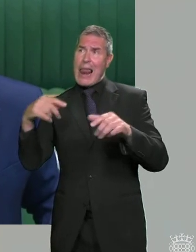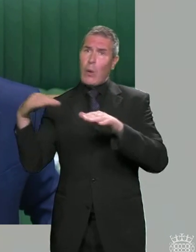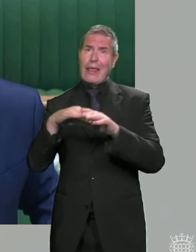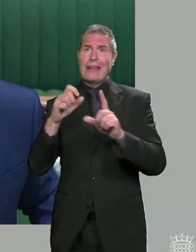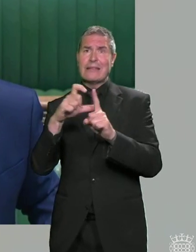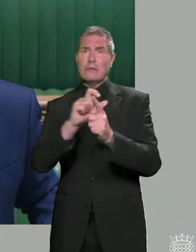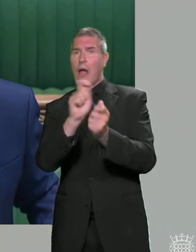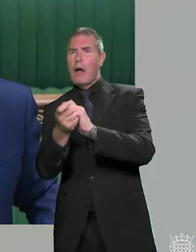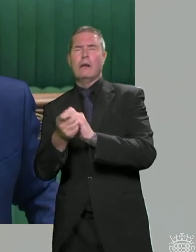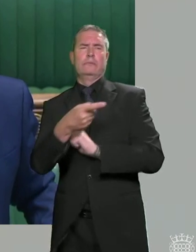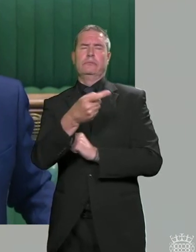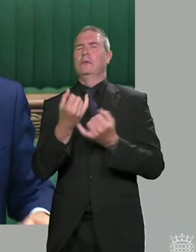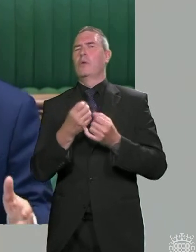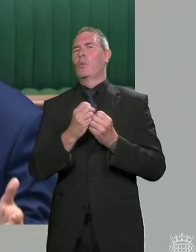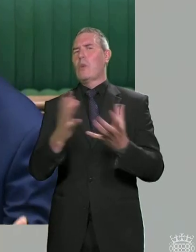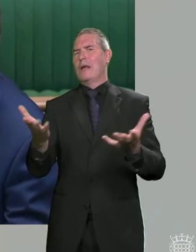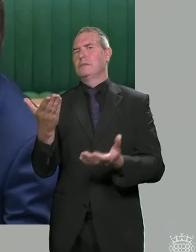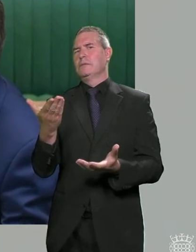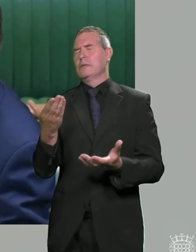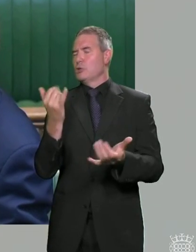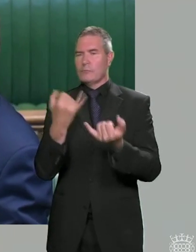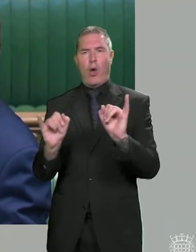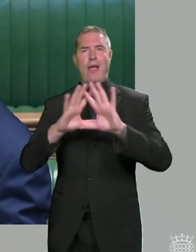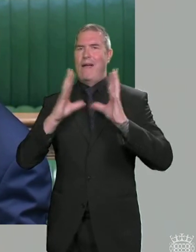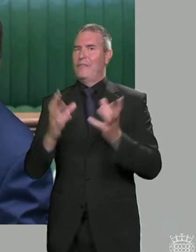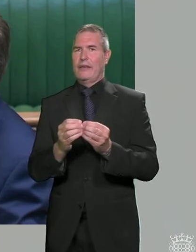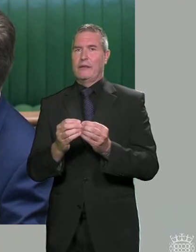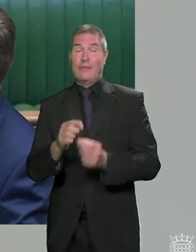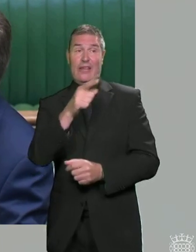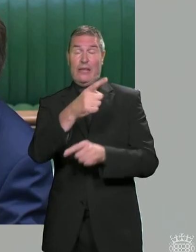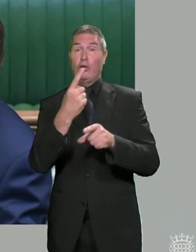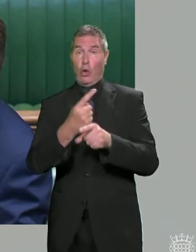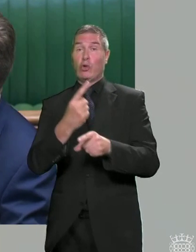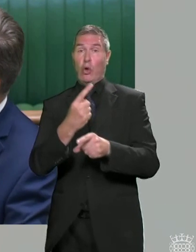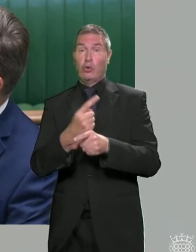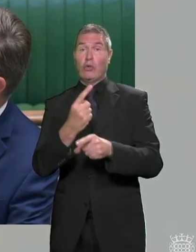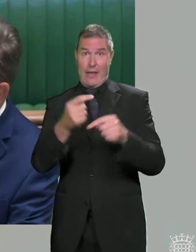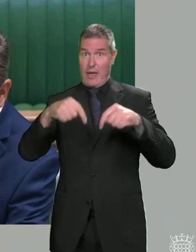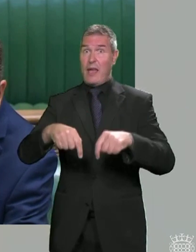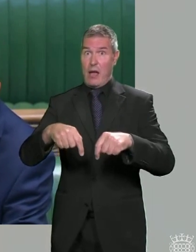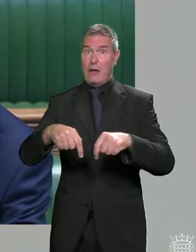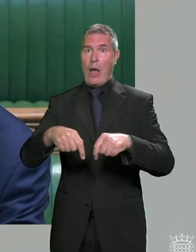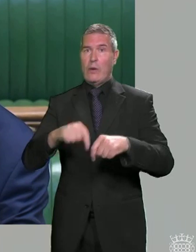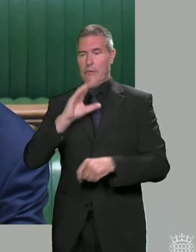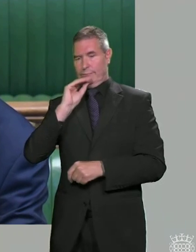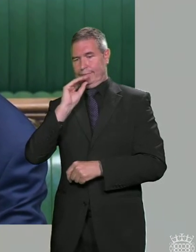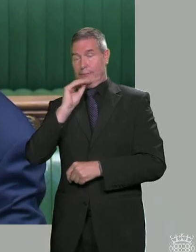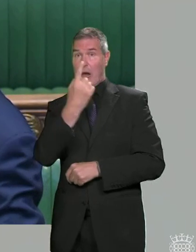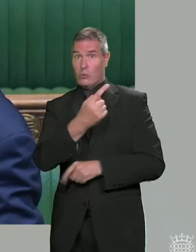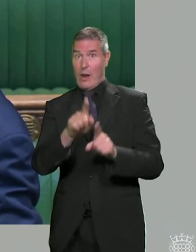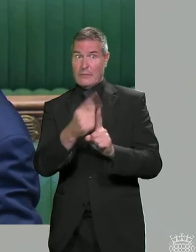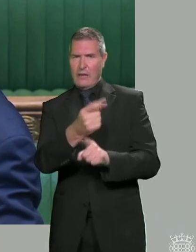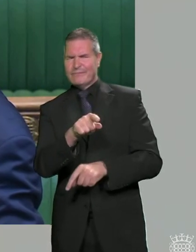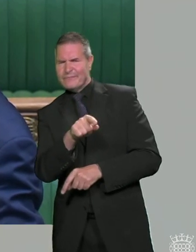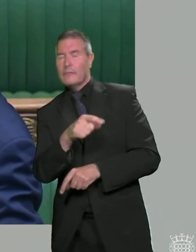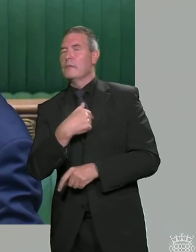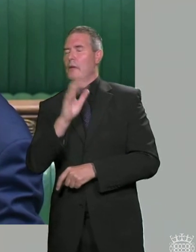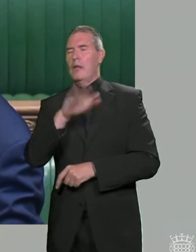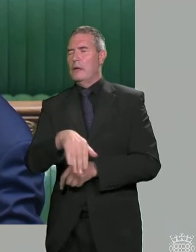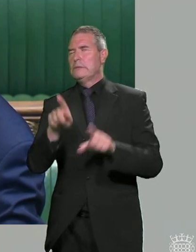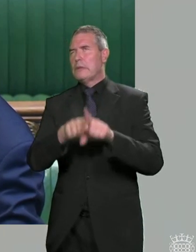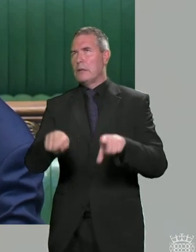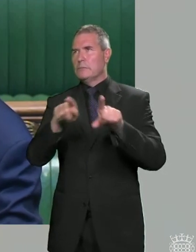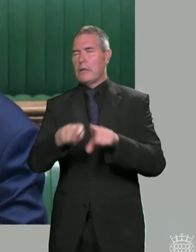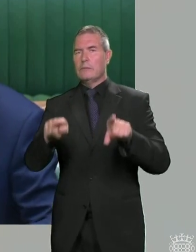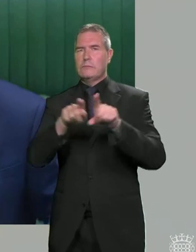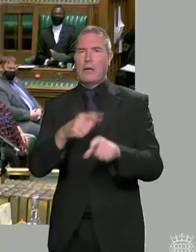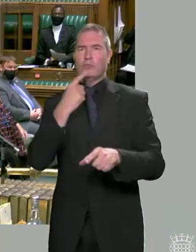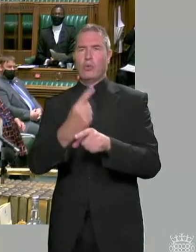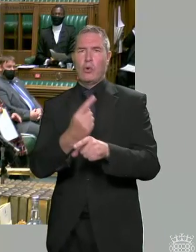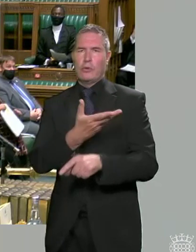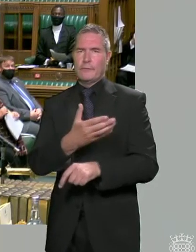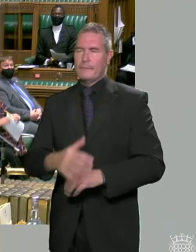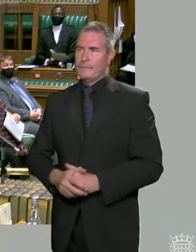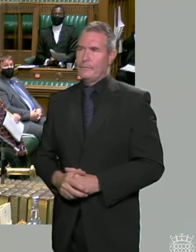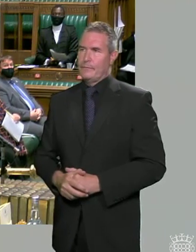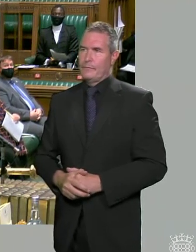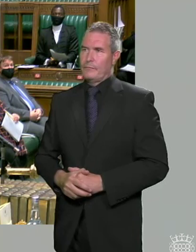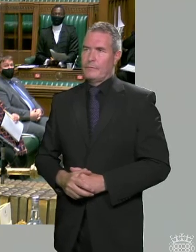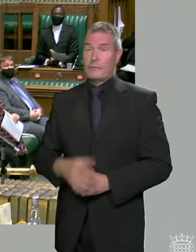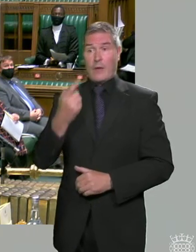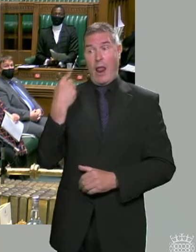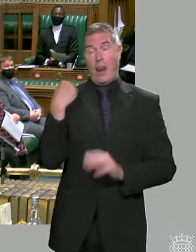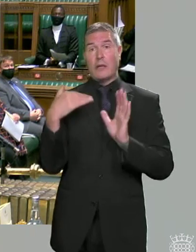The problem with everything that the Prime Minister says today—both what he says at the Dispatch Box and also what he mutters—is that we have heard it all before so many times.